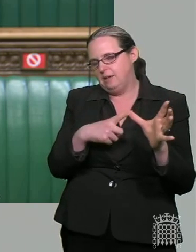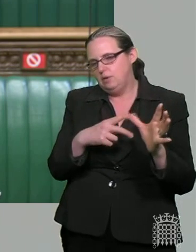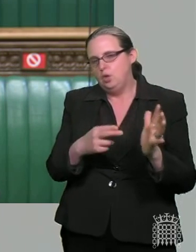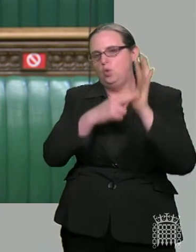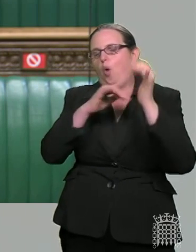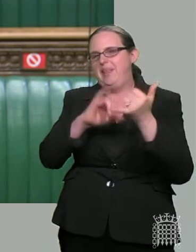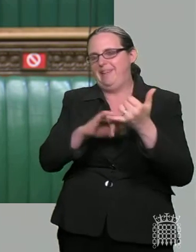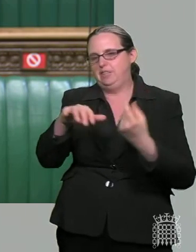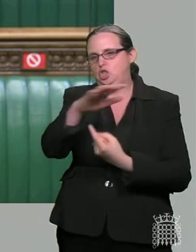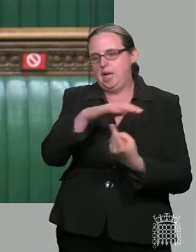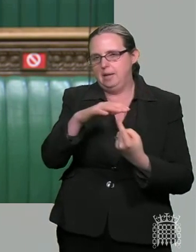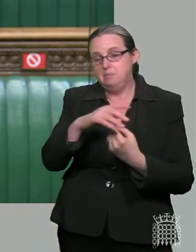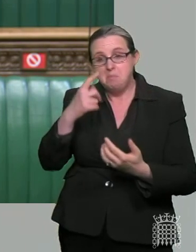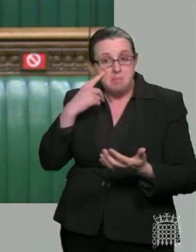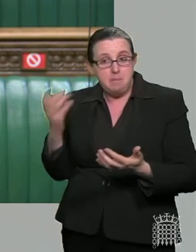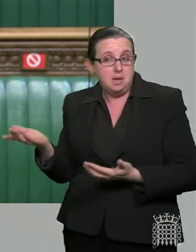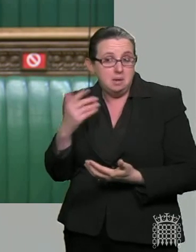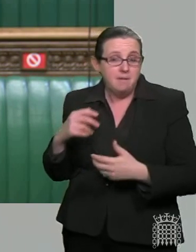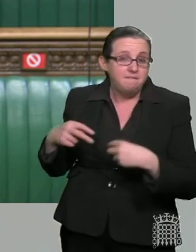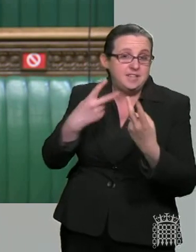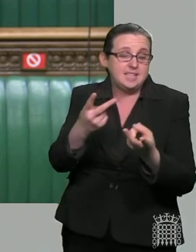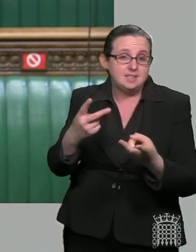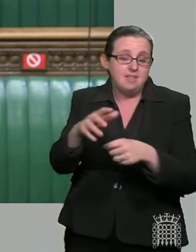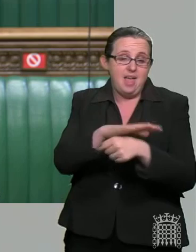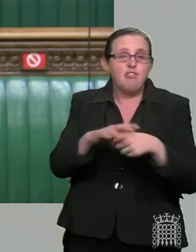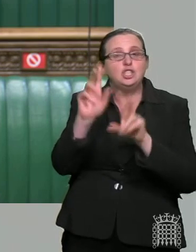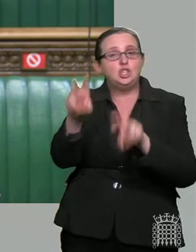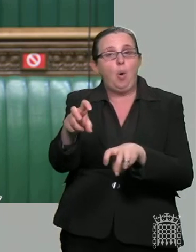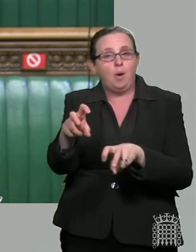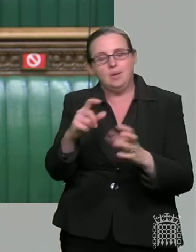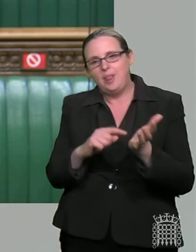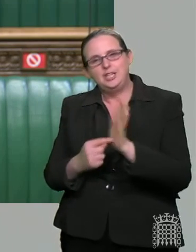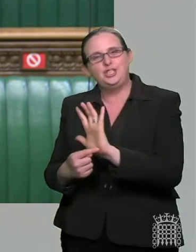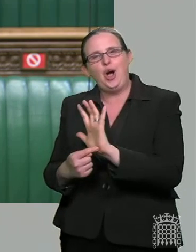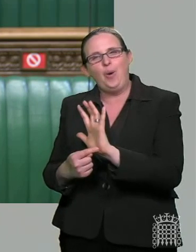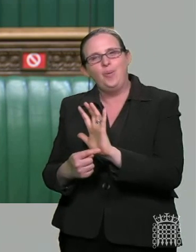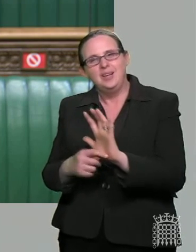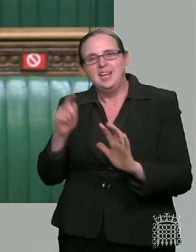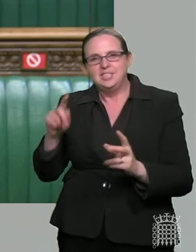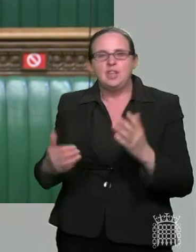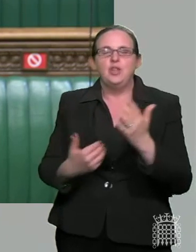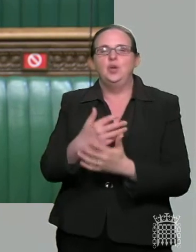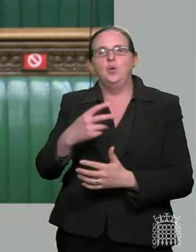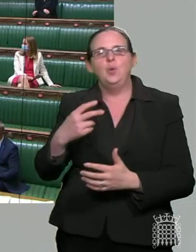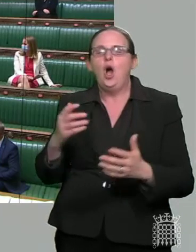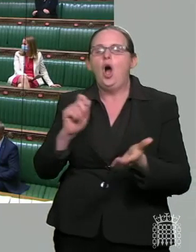I look forward to showing him levelling up in action when he next visits Stoke-on-Trent, the new second home of the Home Office.